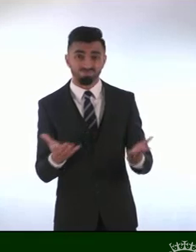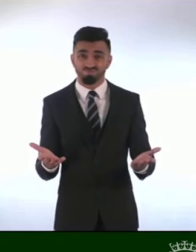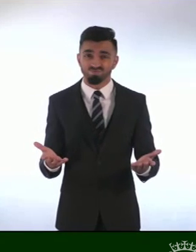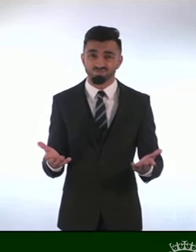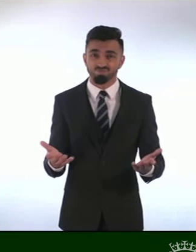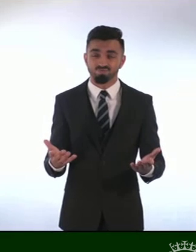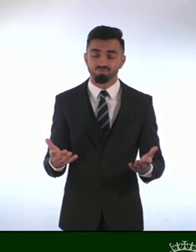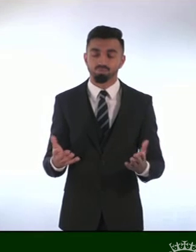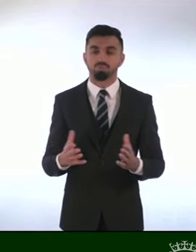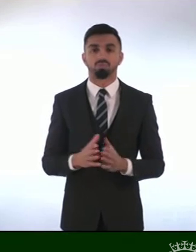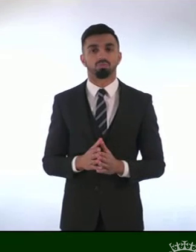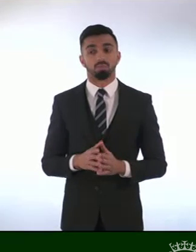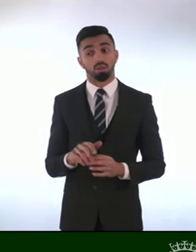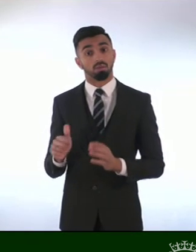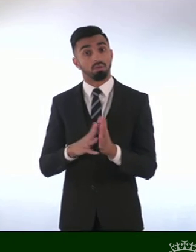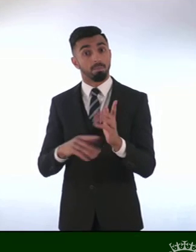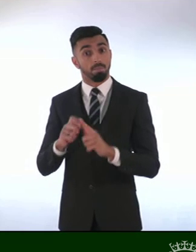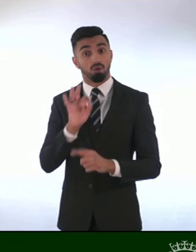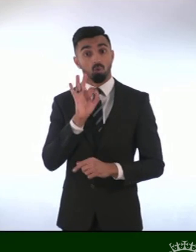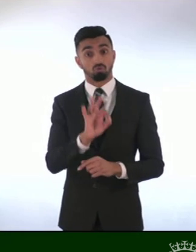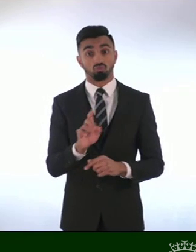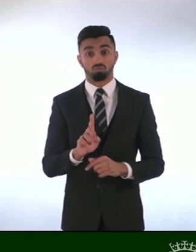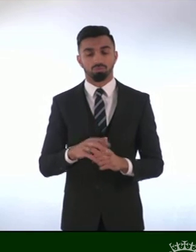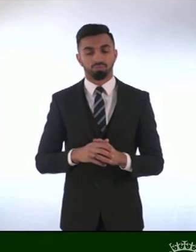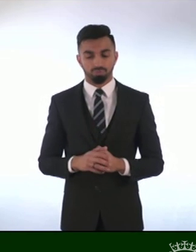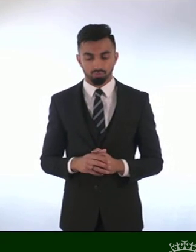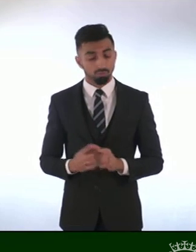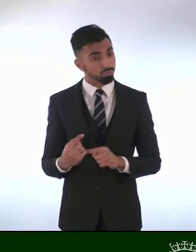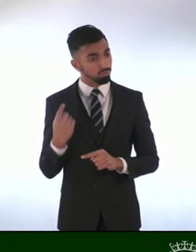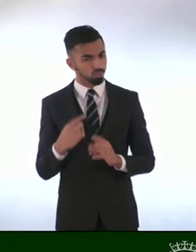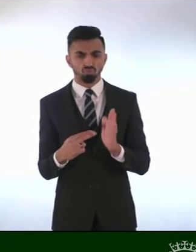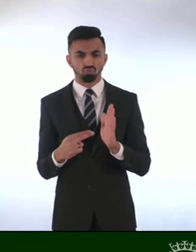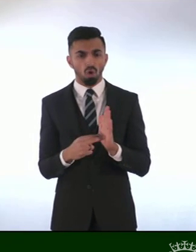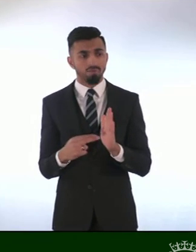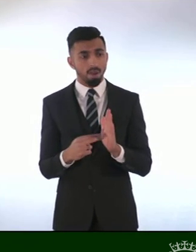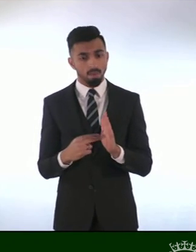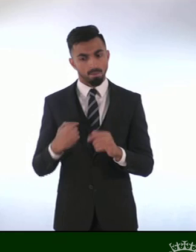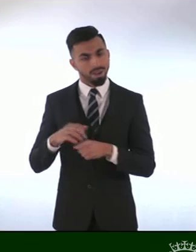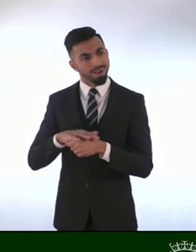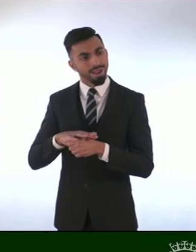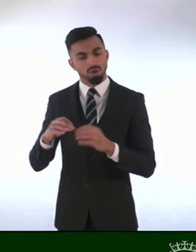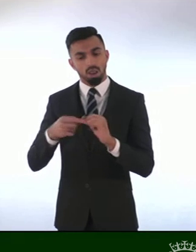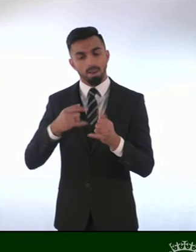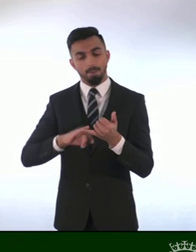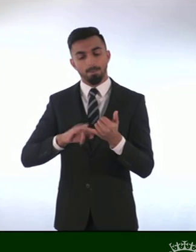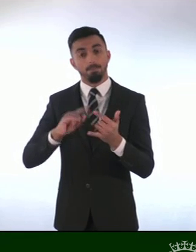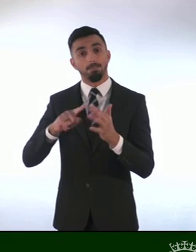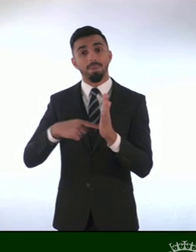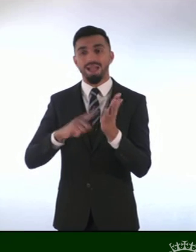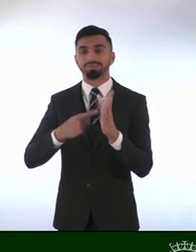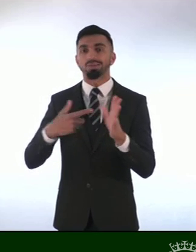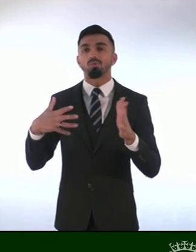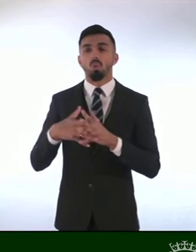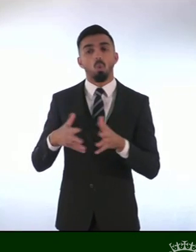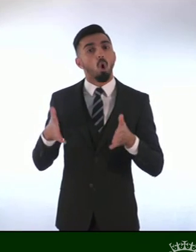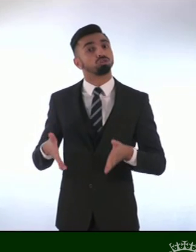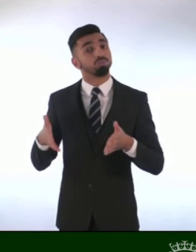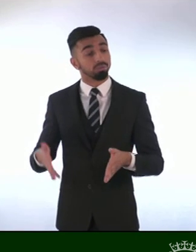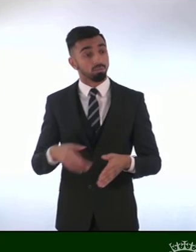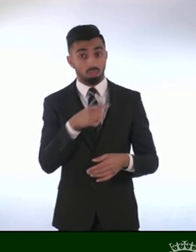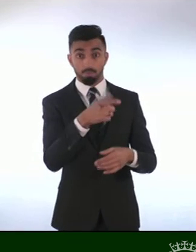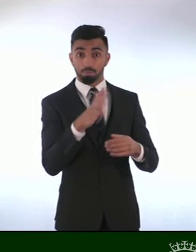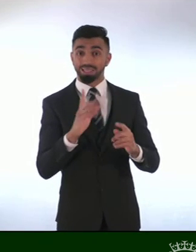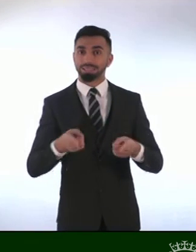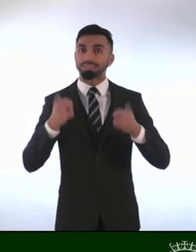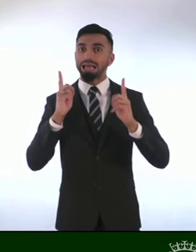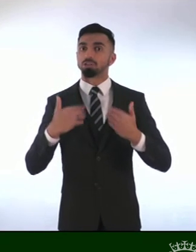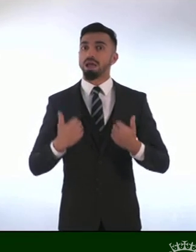In November, the Prime Minister and the Secretary of State for Health and Social Care came to visit us at Bassetlaw Hospital in Worksop to see the excellent work done by our local NHS.